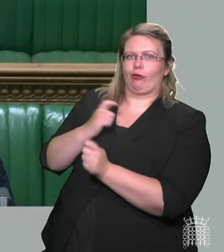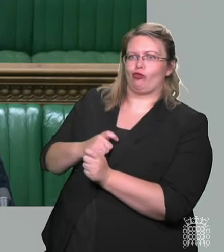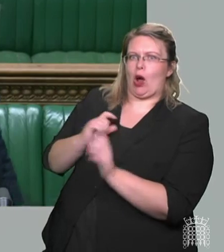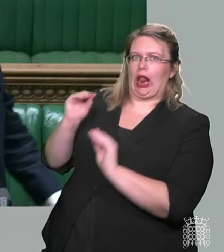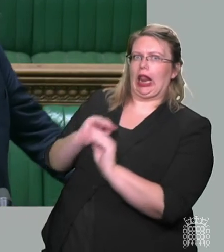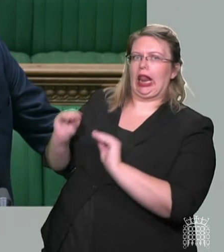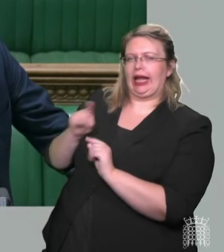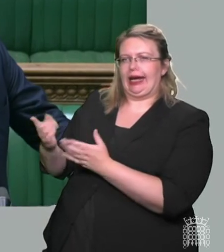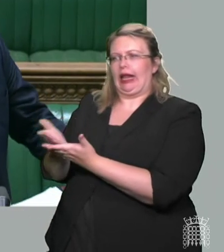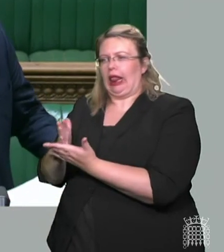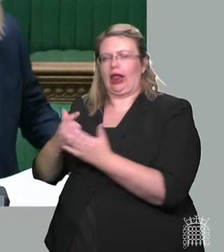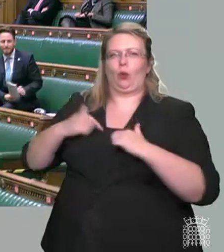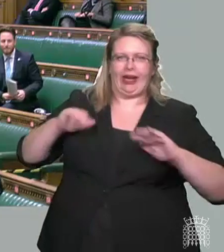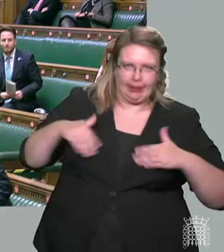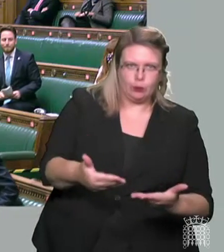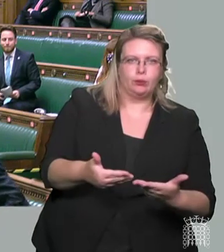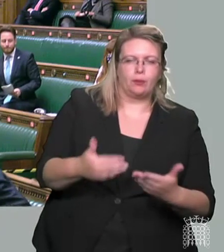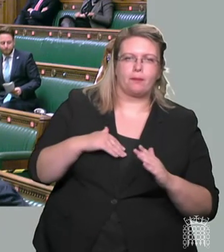He dithers; we deliver.